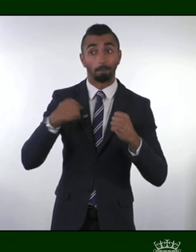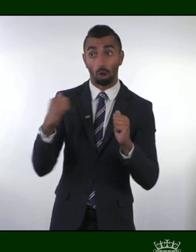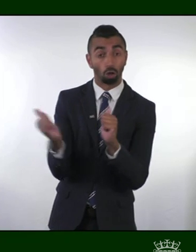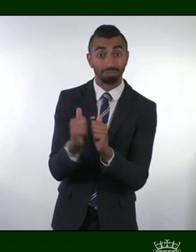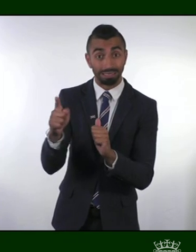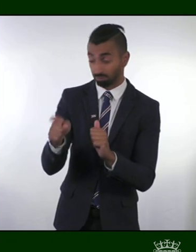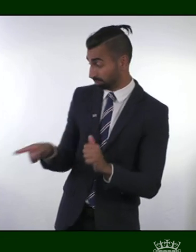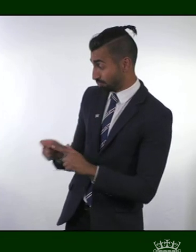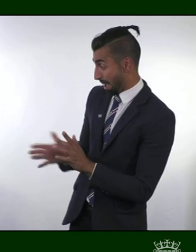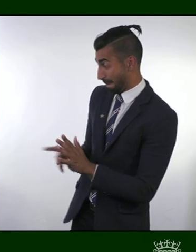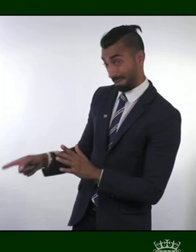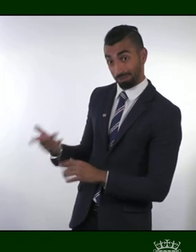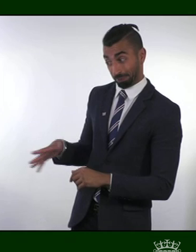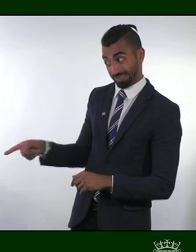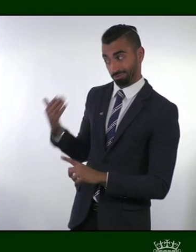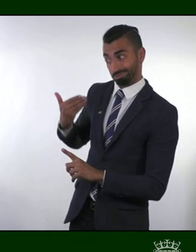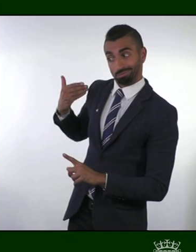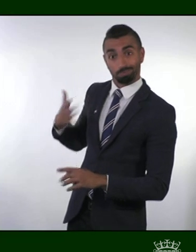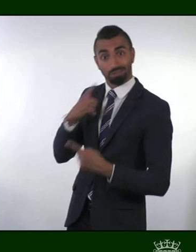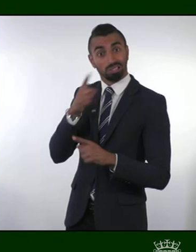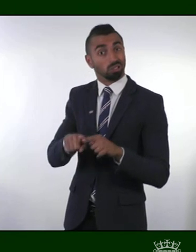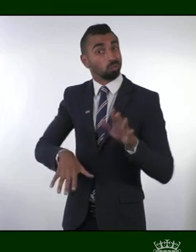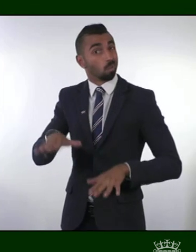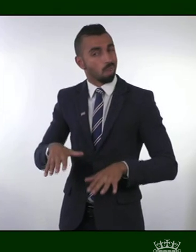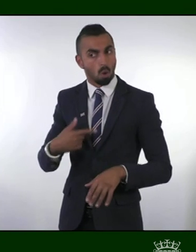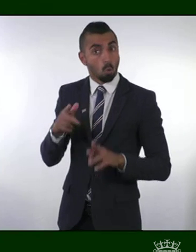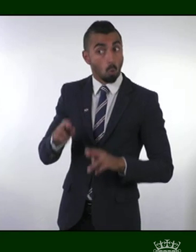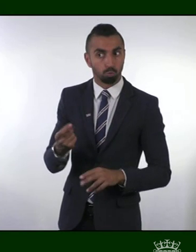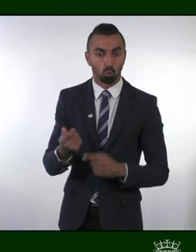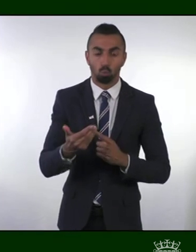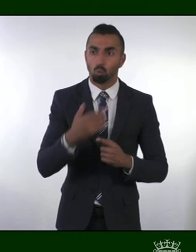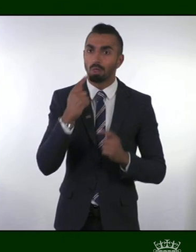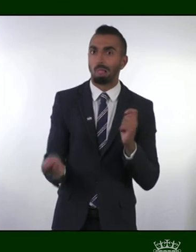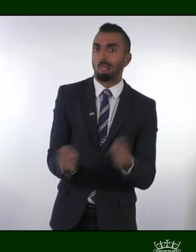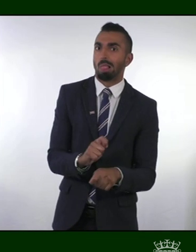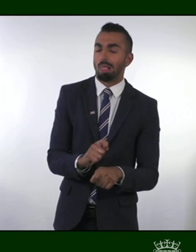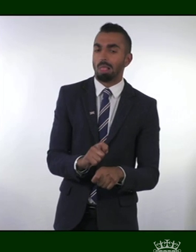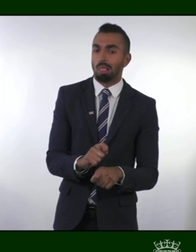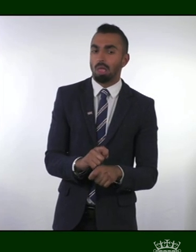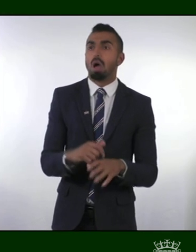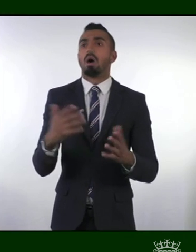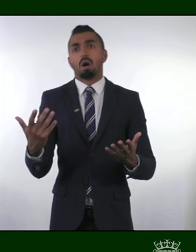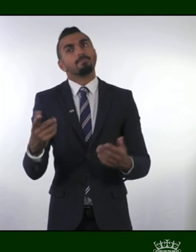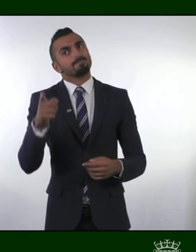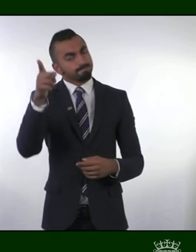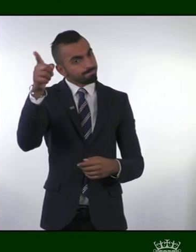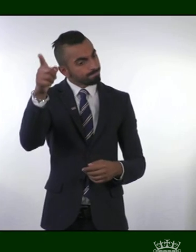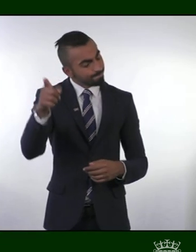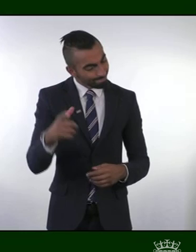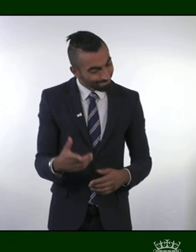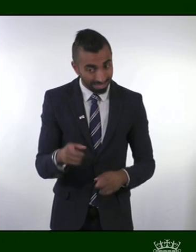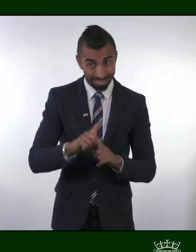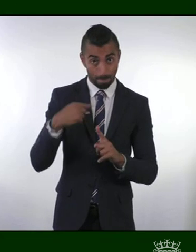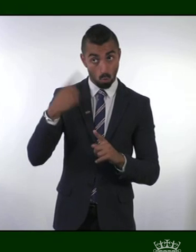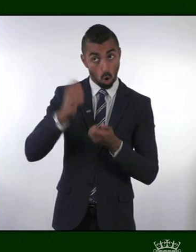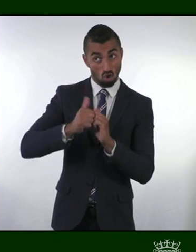On the issue of early years and children, my honourable Friend knows this better than many others—other than perhaps one colleague sitting behind me—and he is right in what he says.